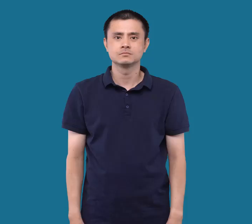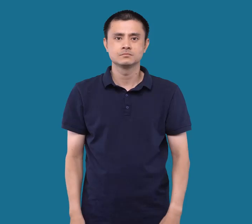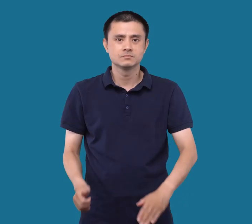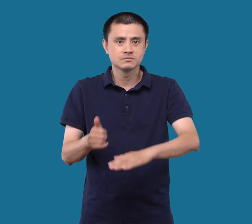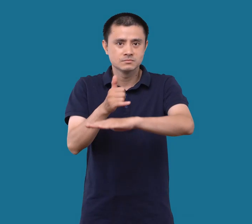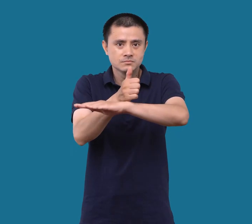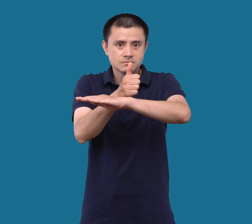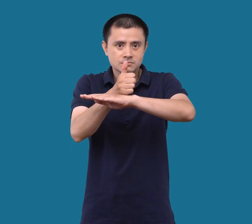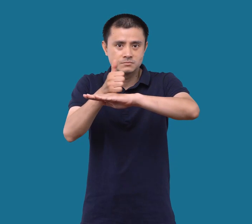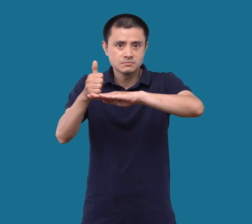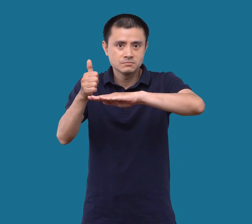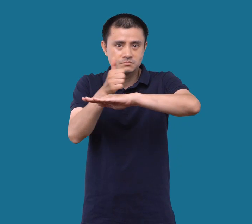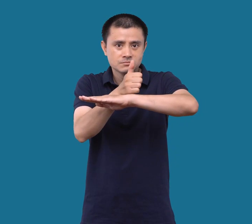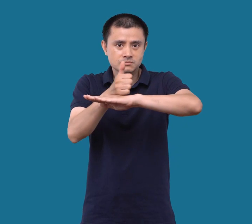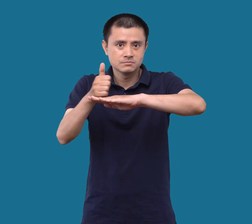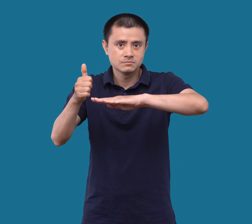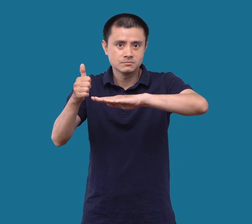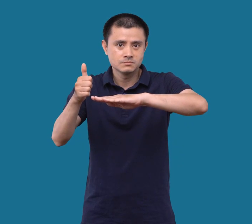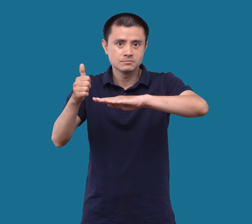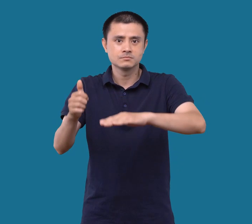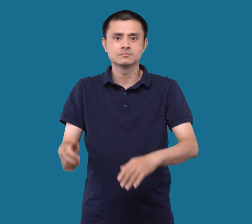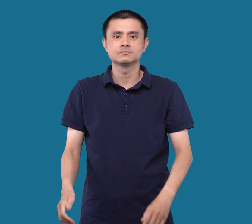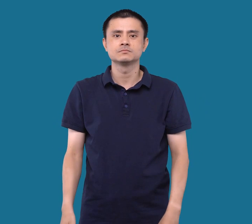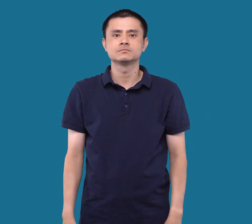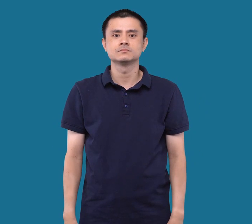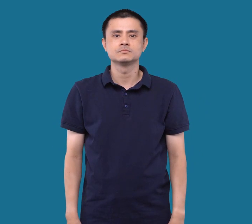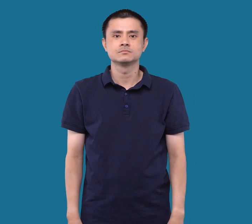chính quyền